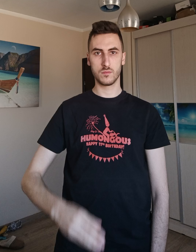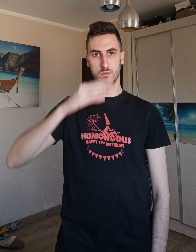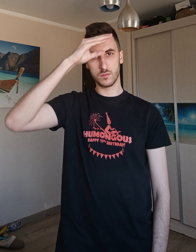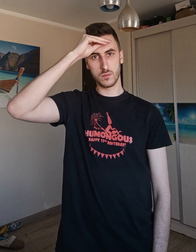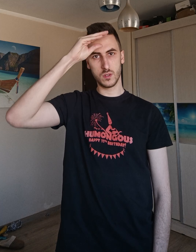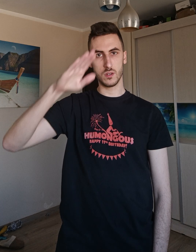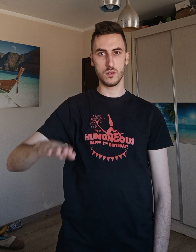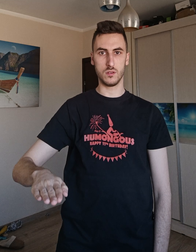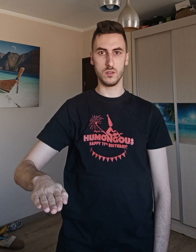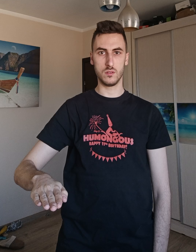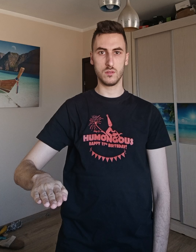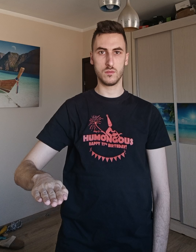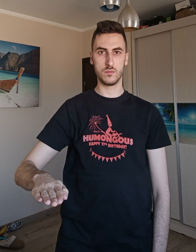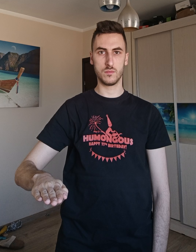ילד